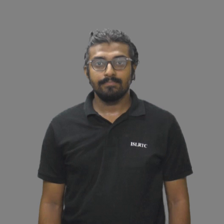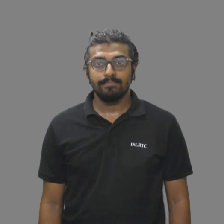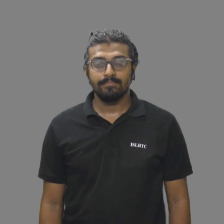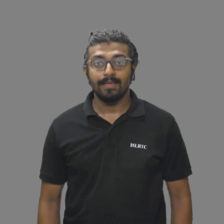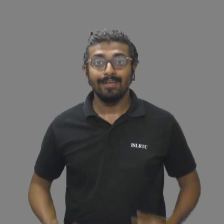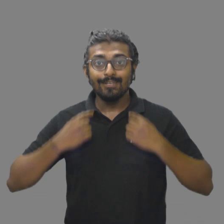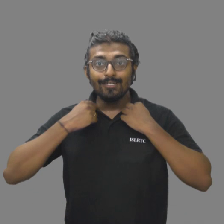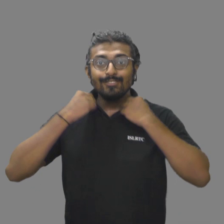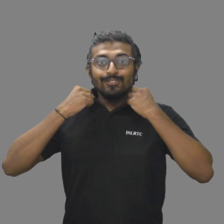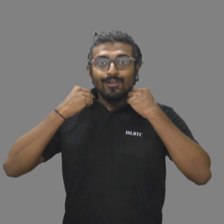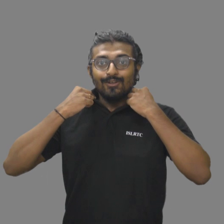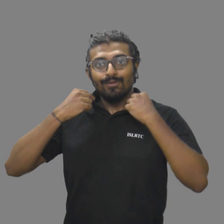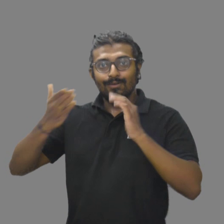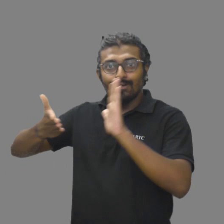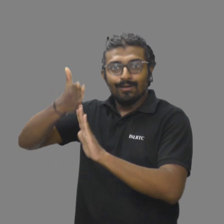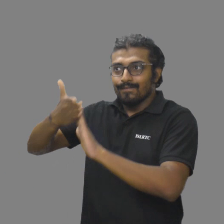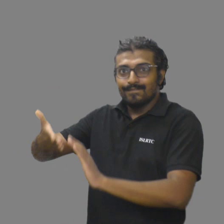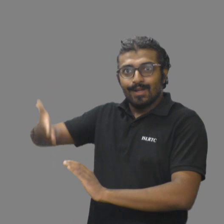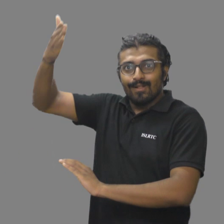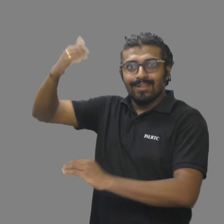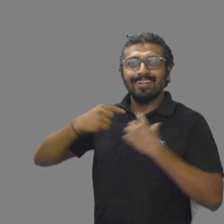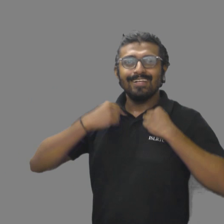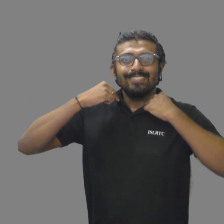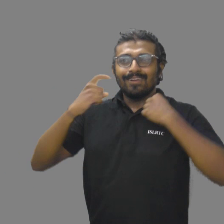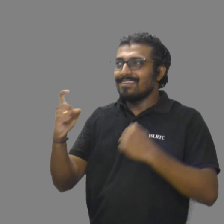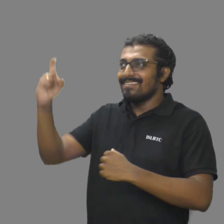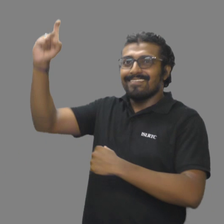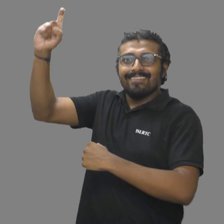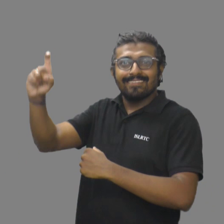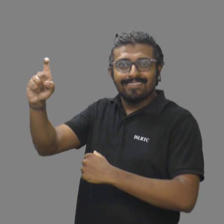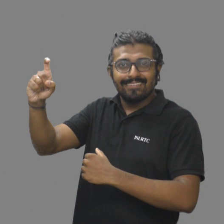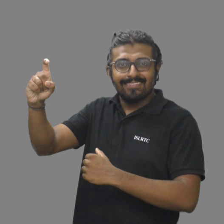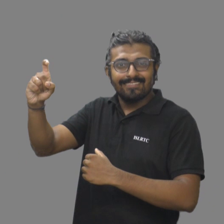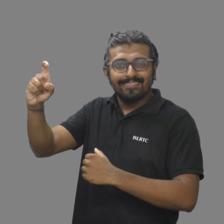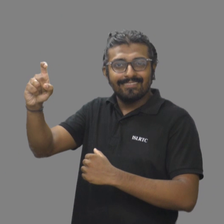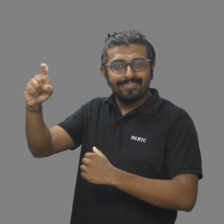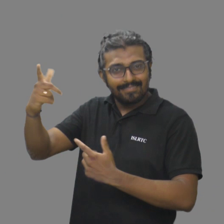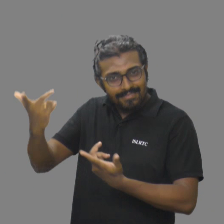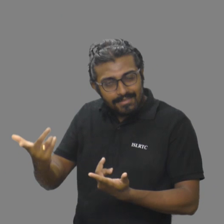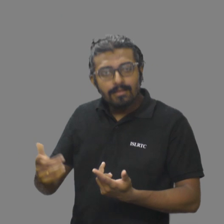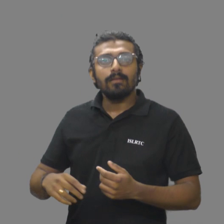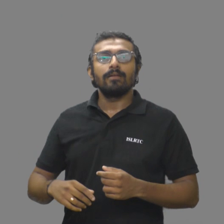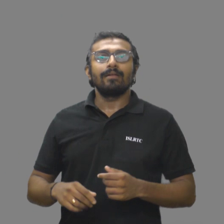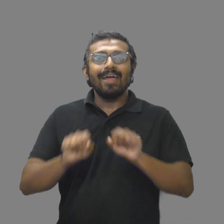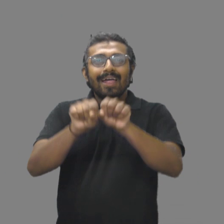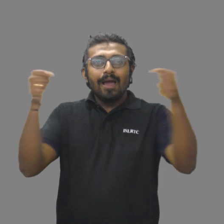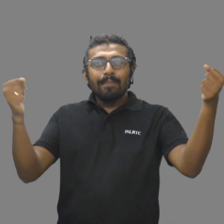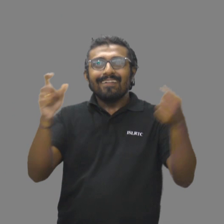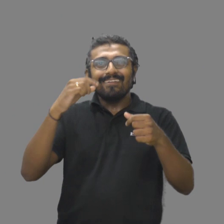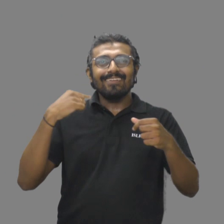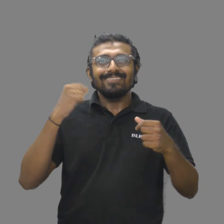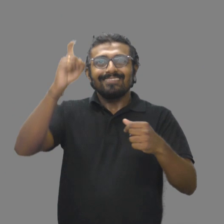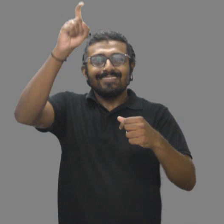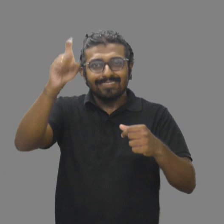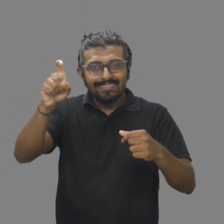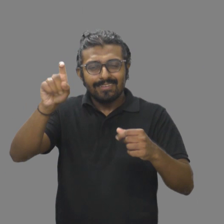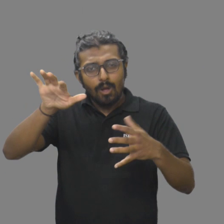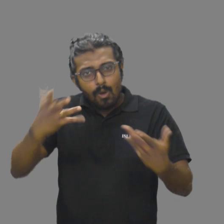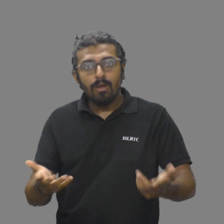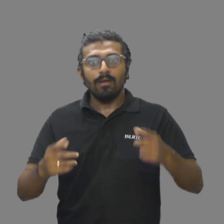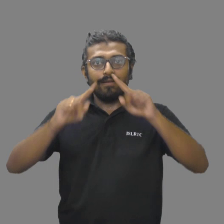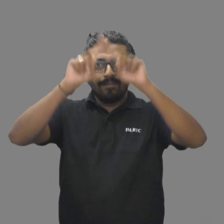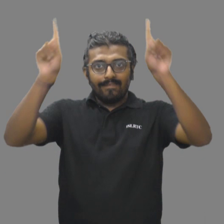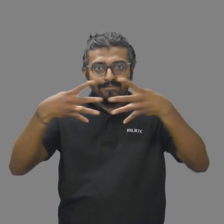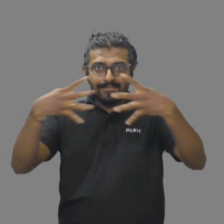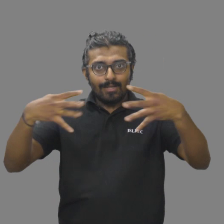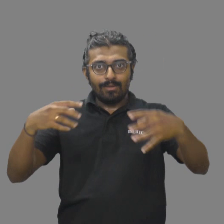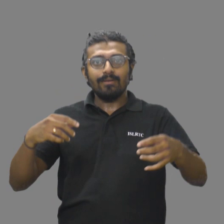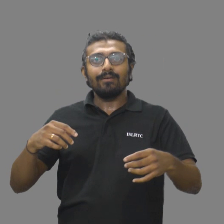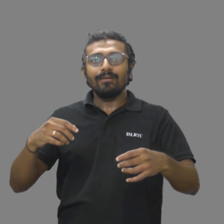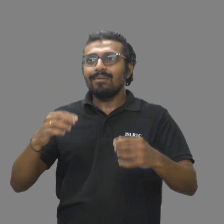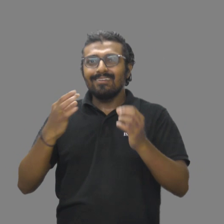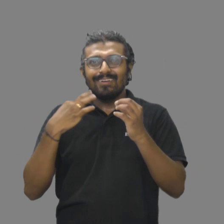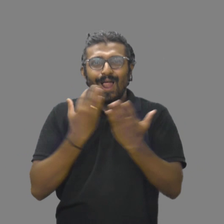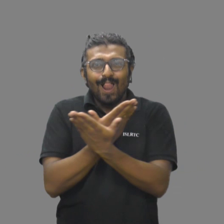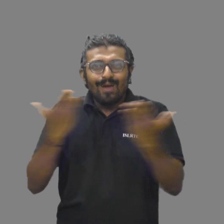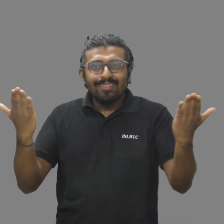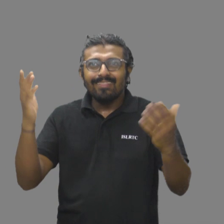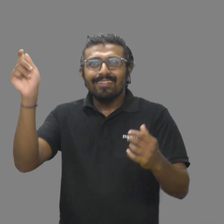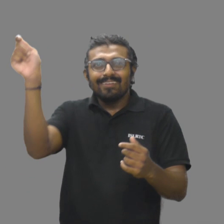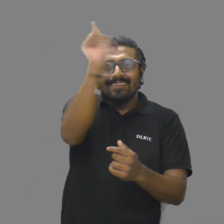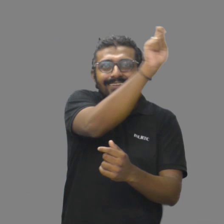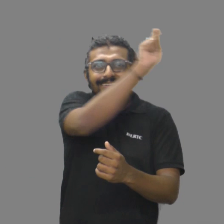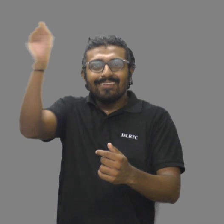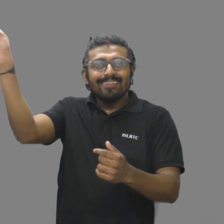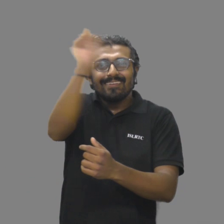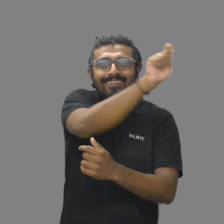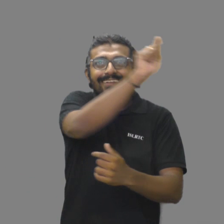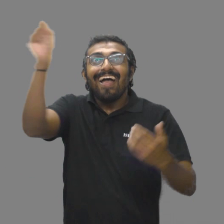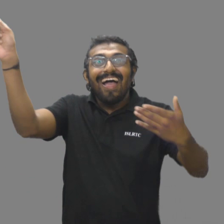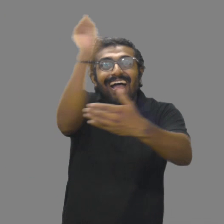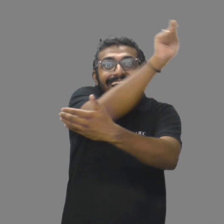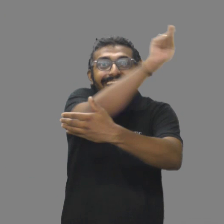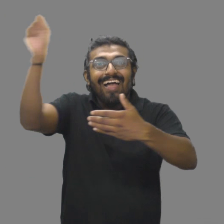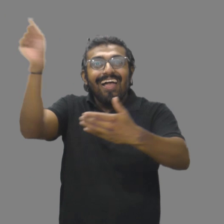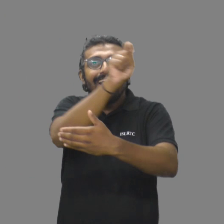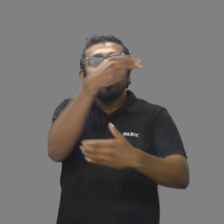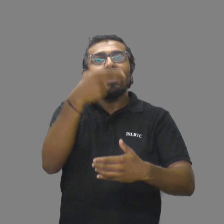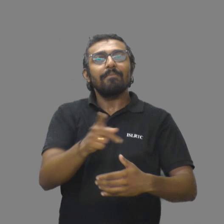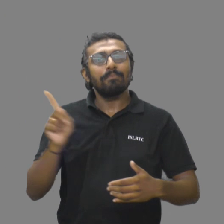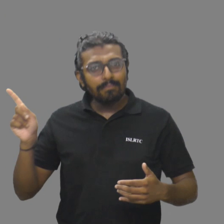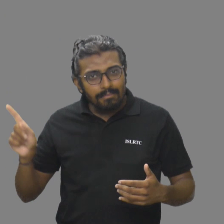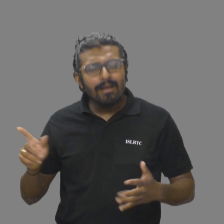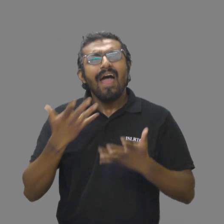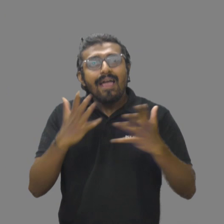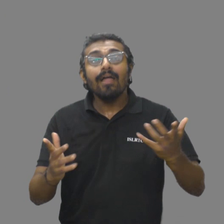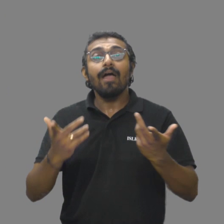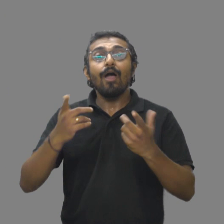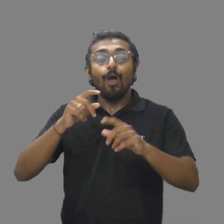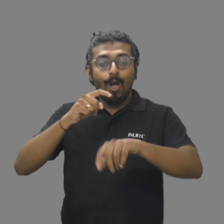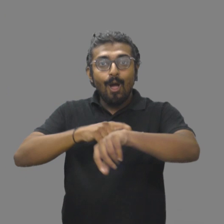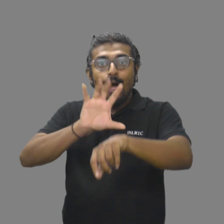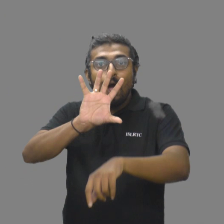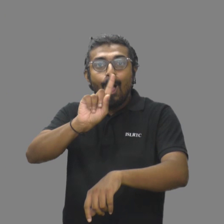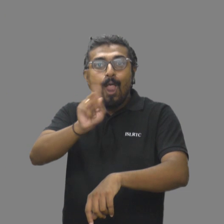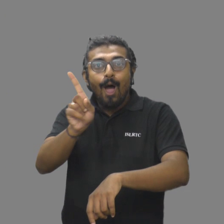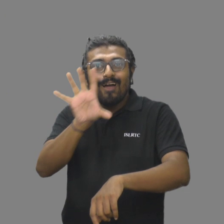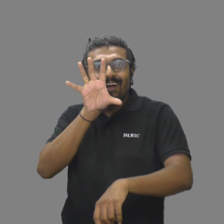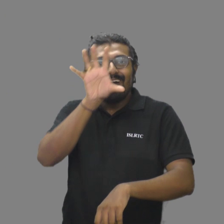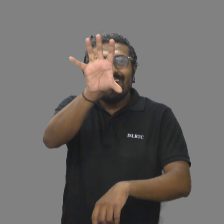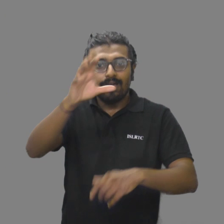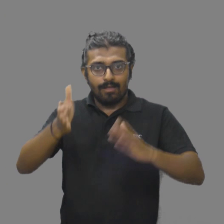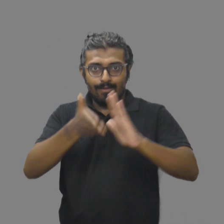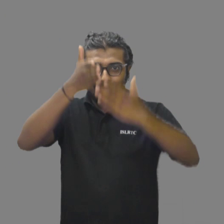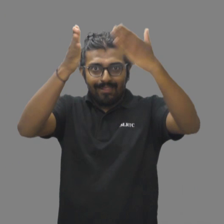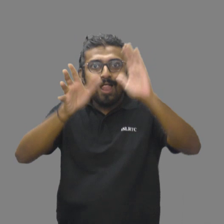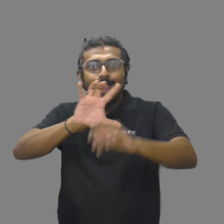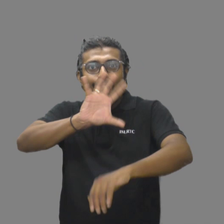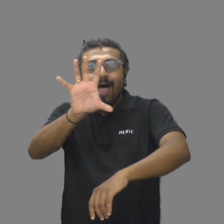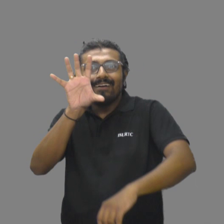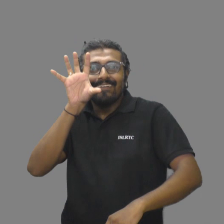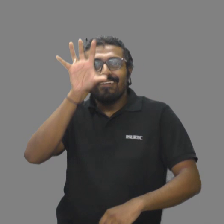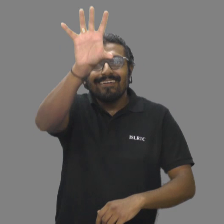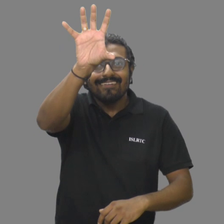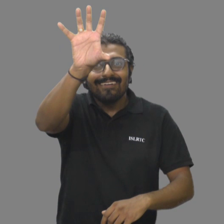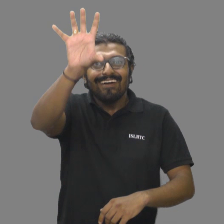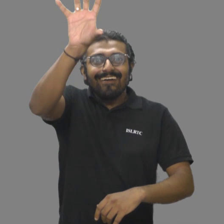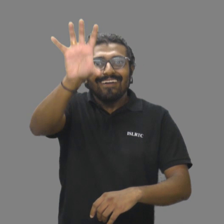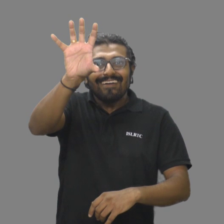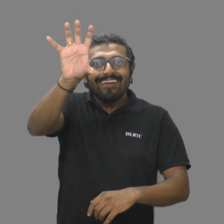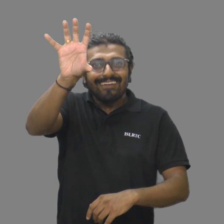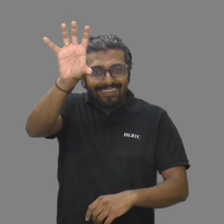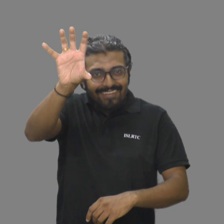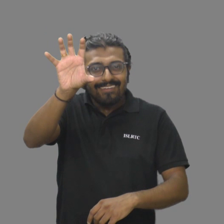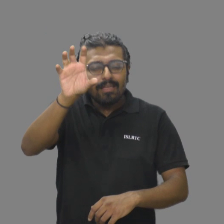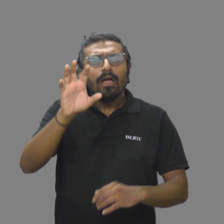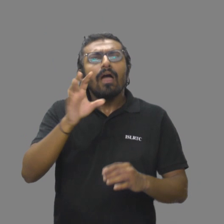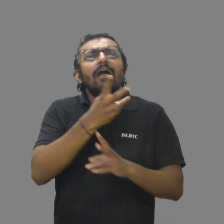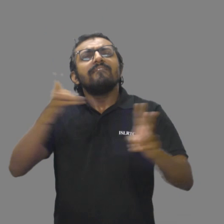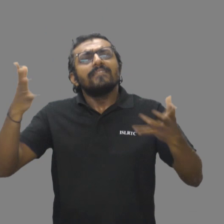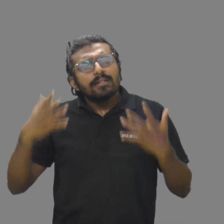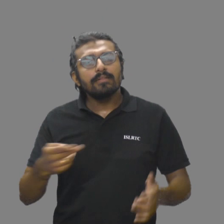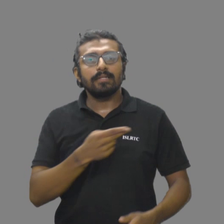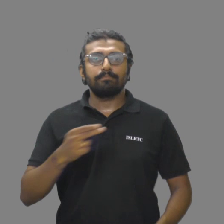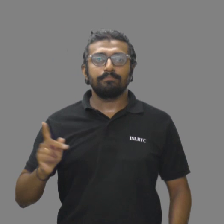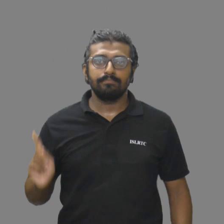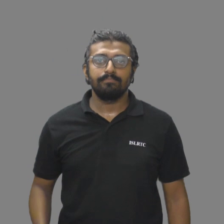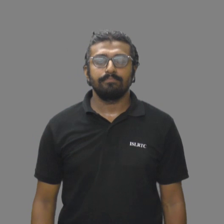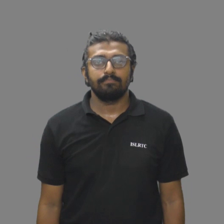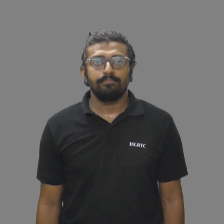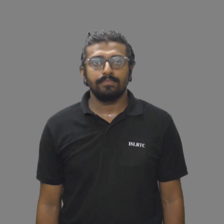Hang